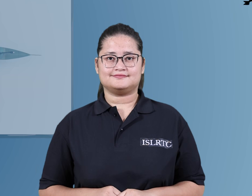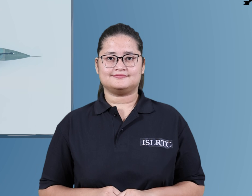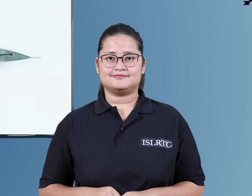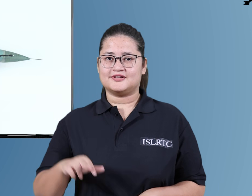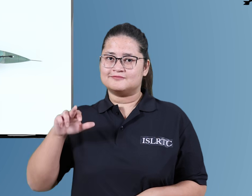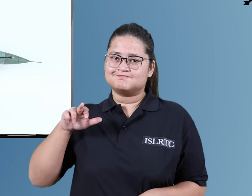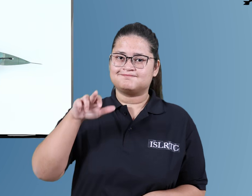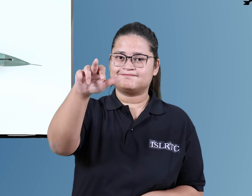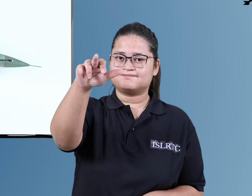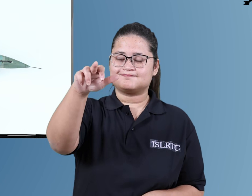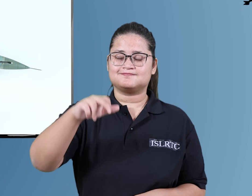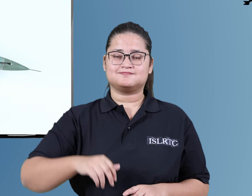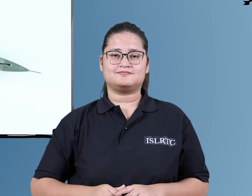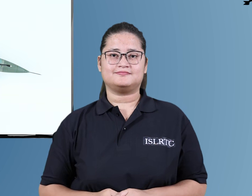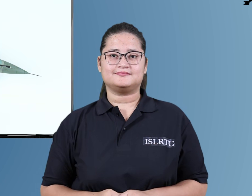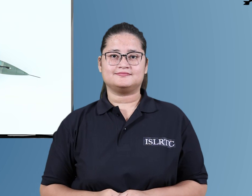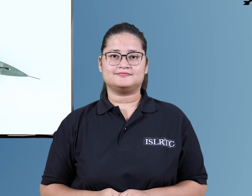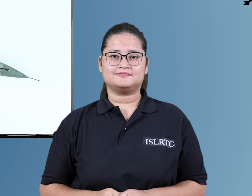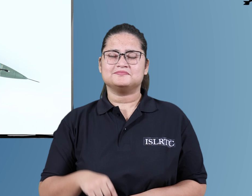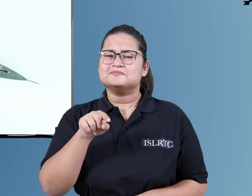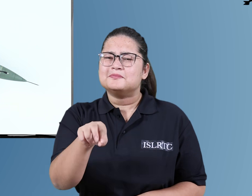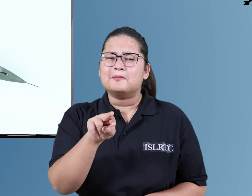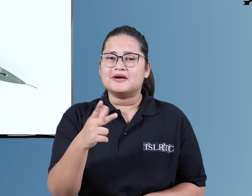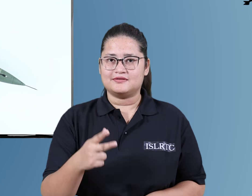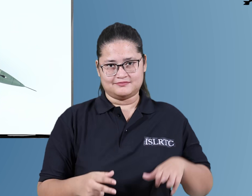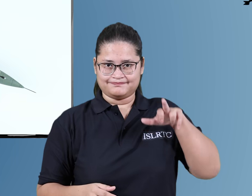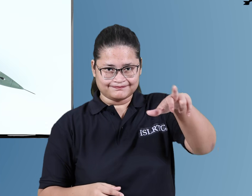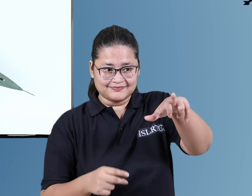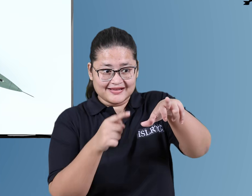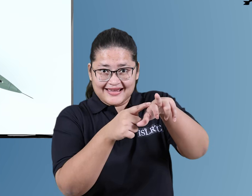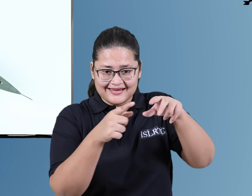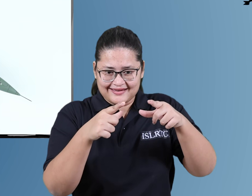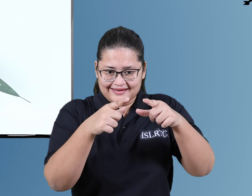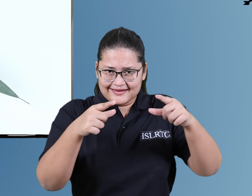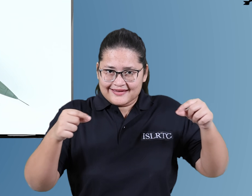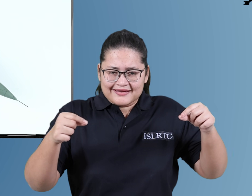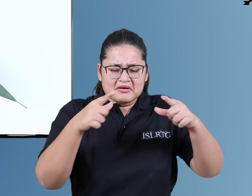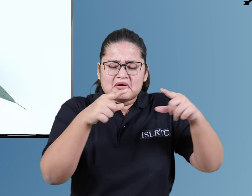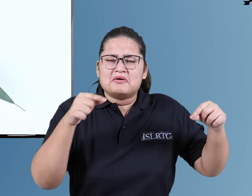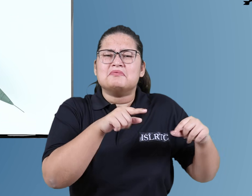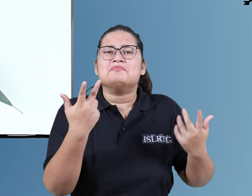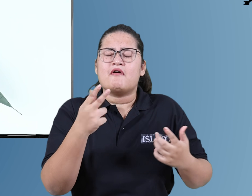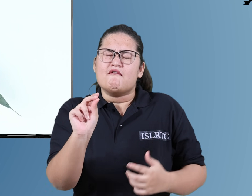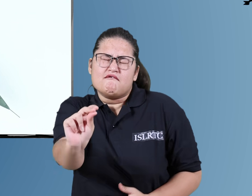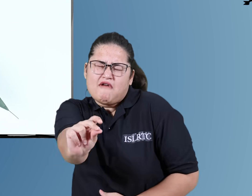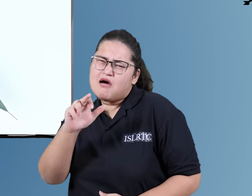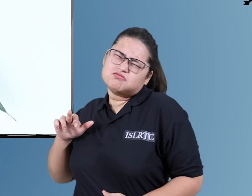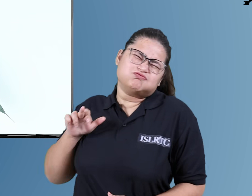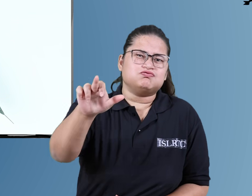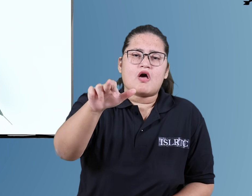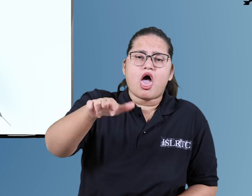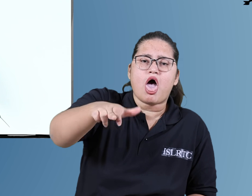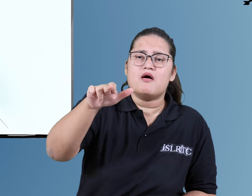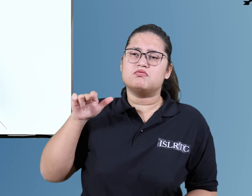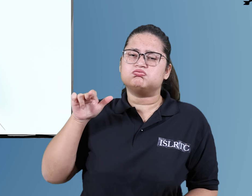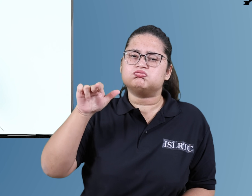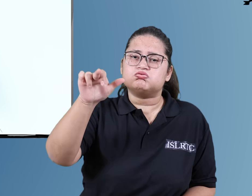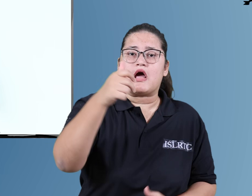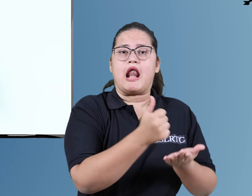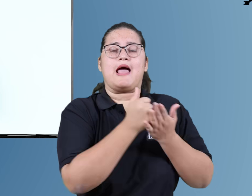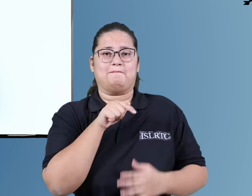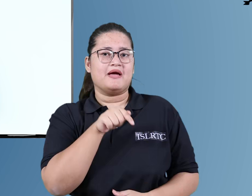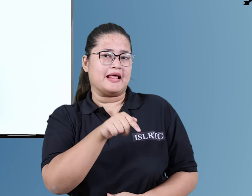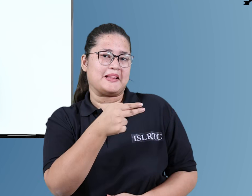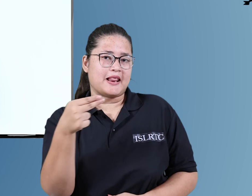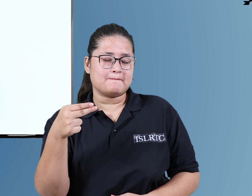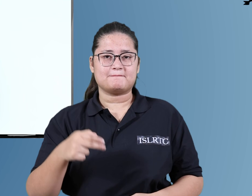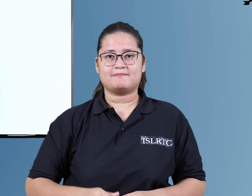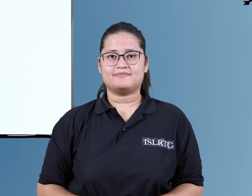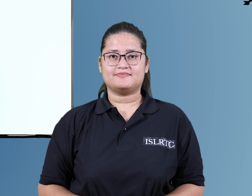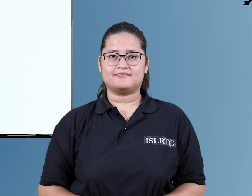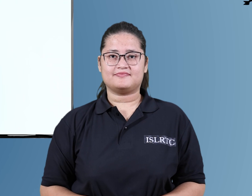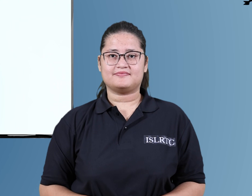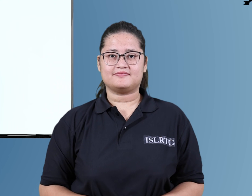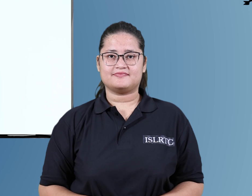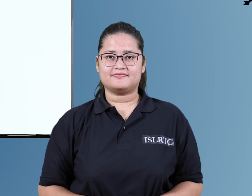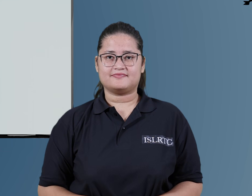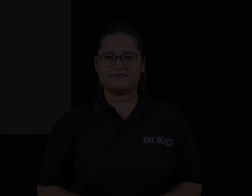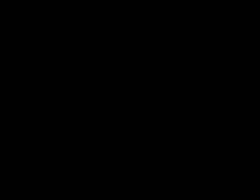Delta Wing A delta wing is a triangular shaped airplane wing. This design helps the plane fly fast and stay stable, especially at high speeds.